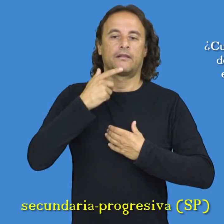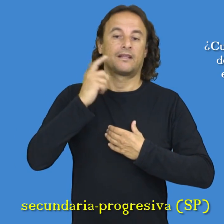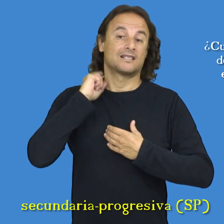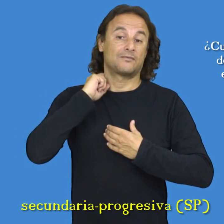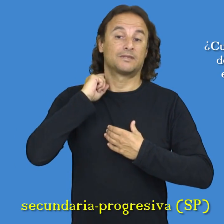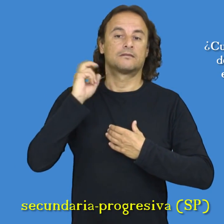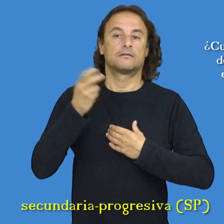meningitis